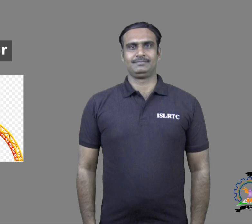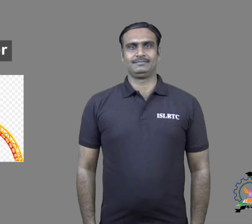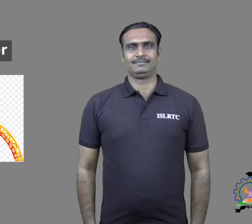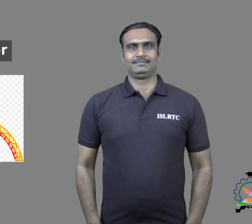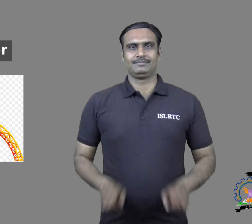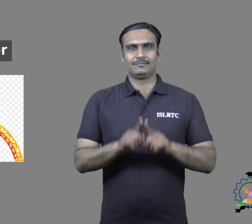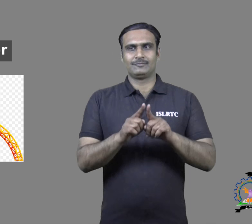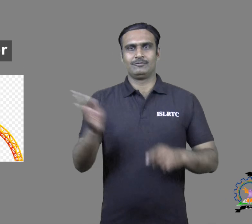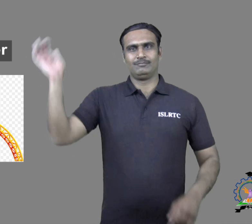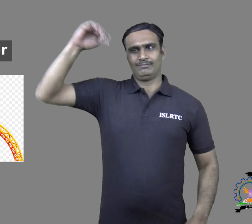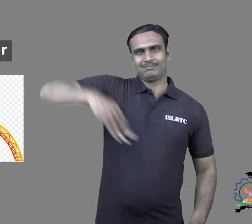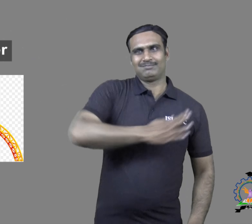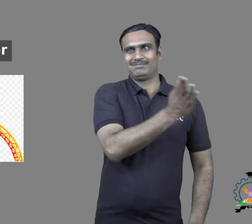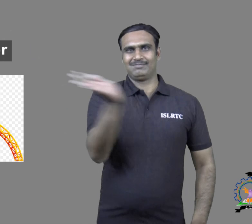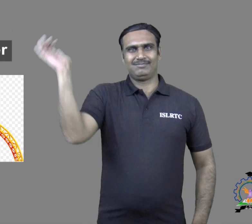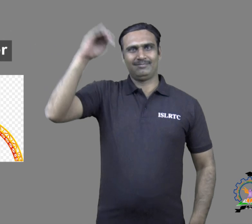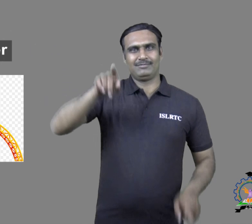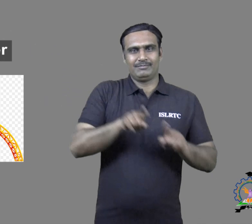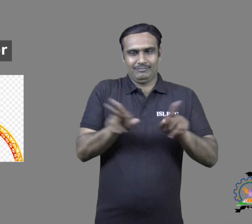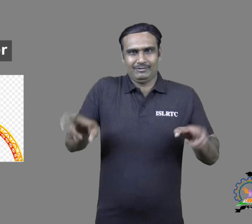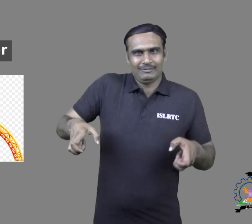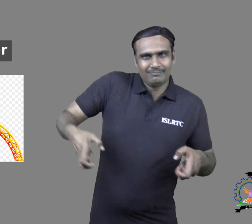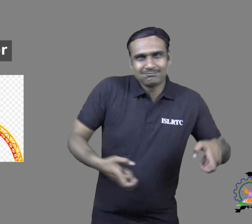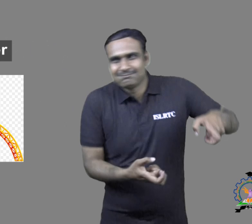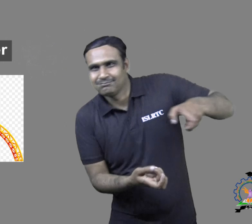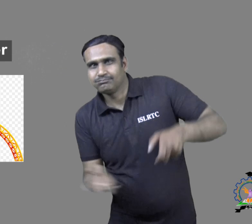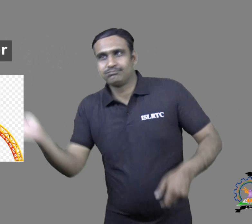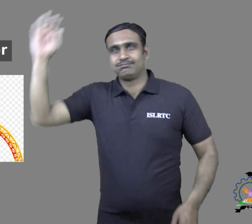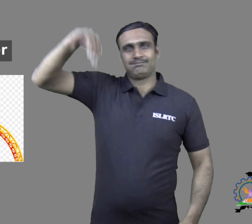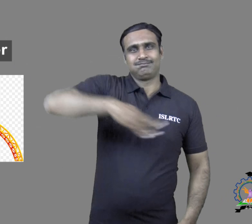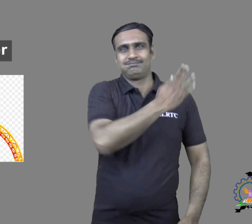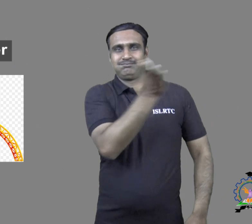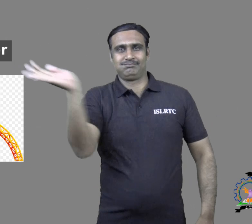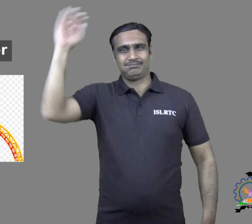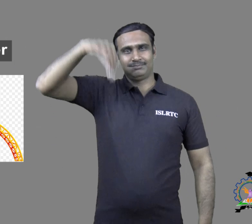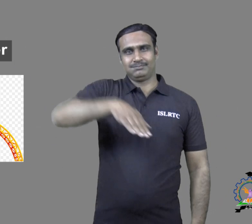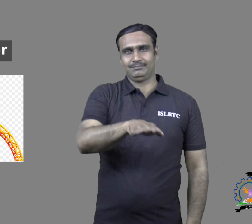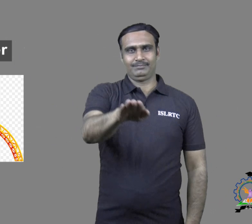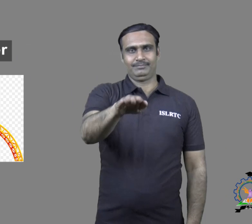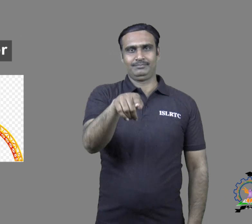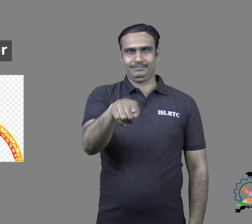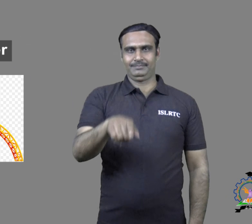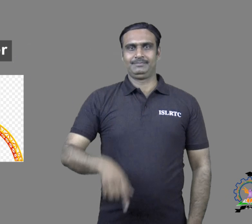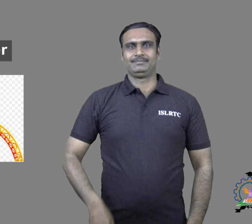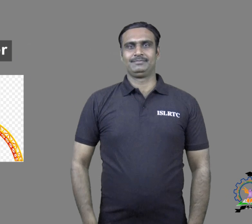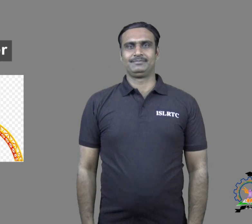Roller Coaster